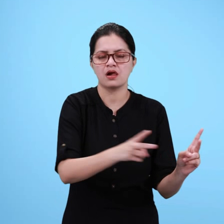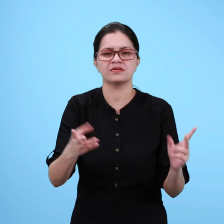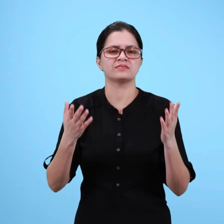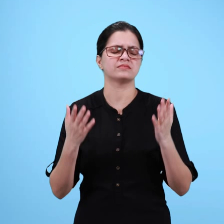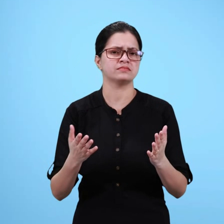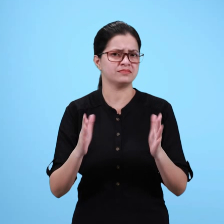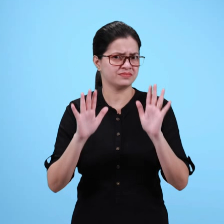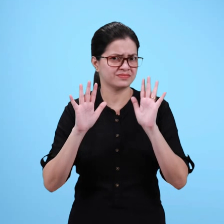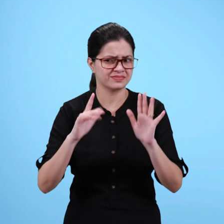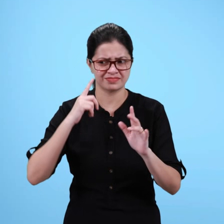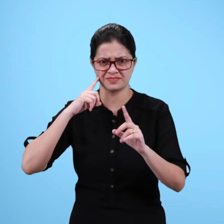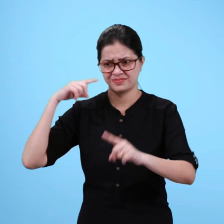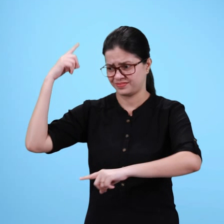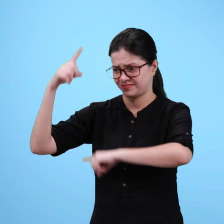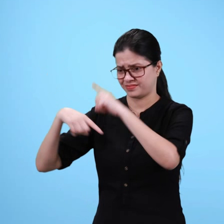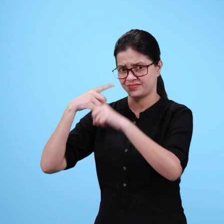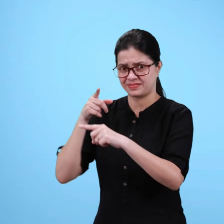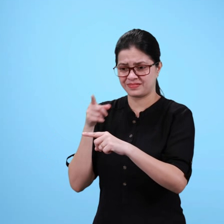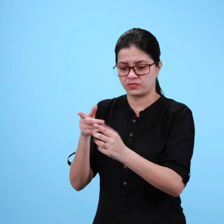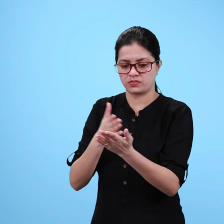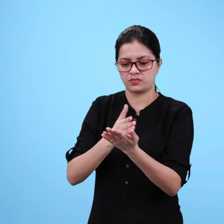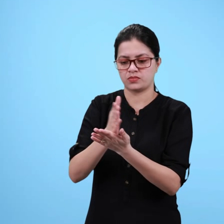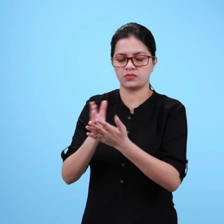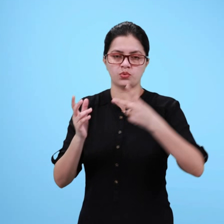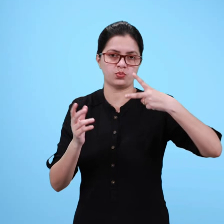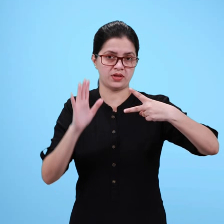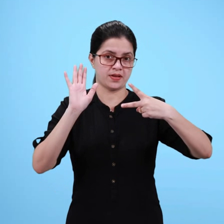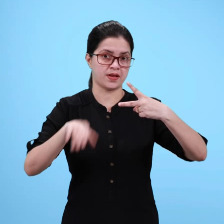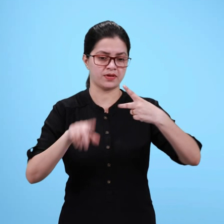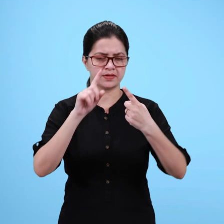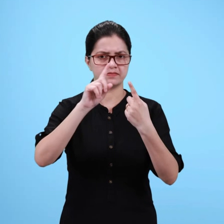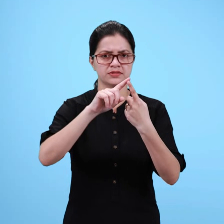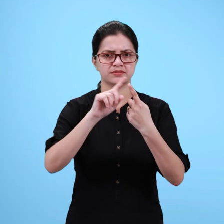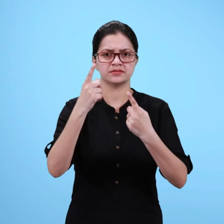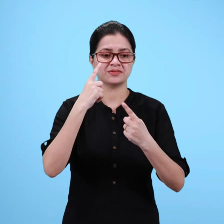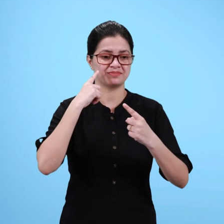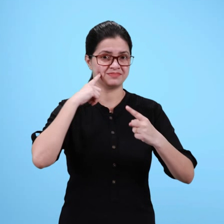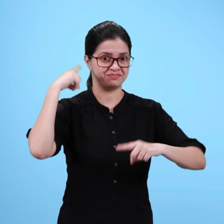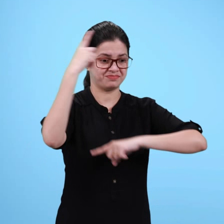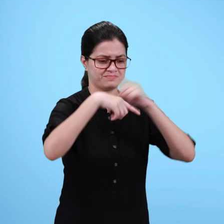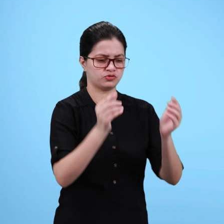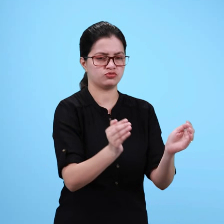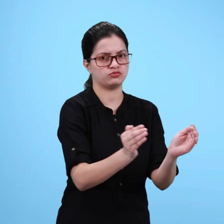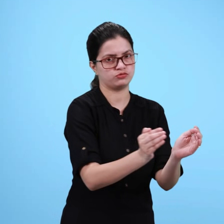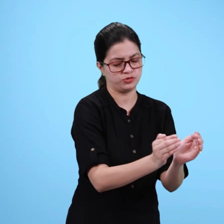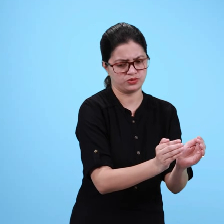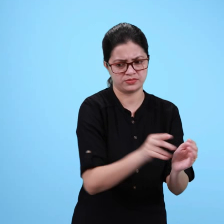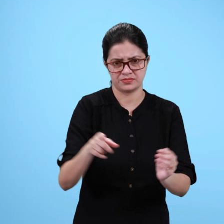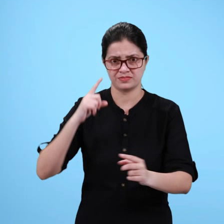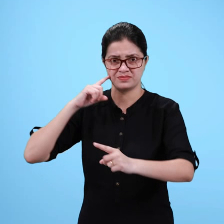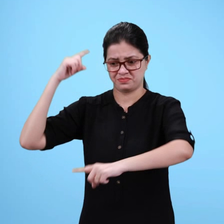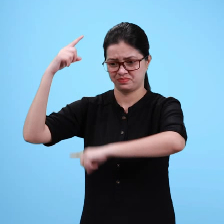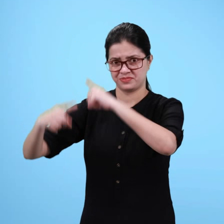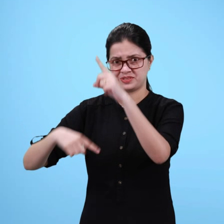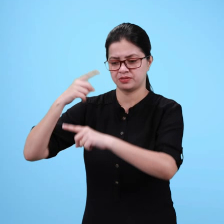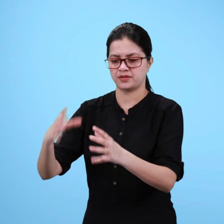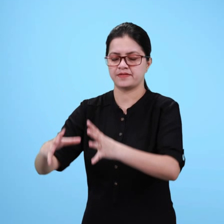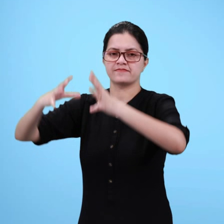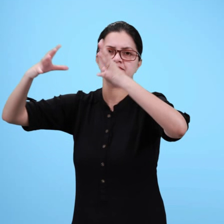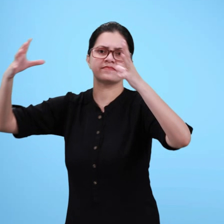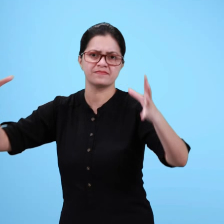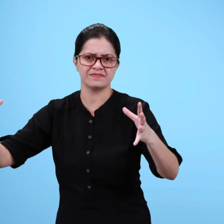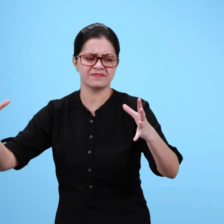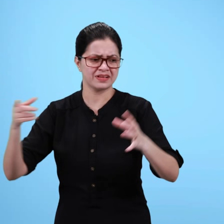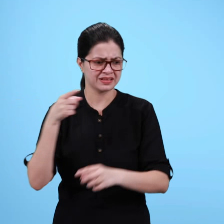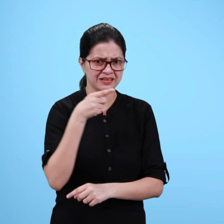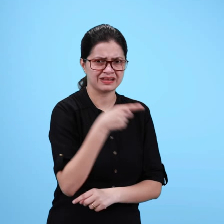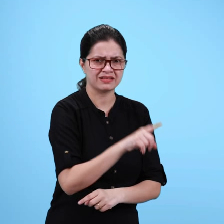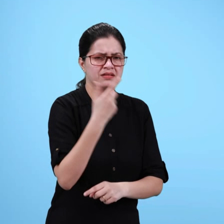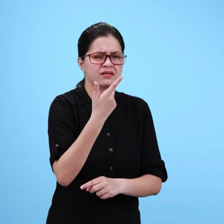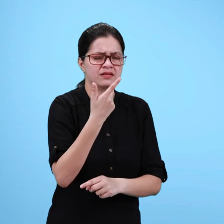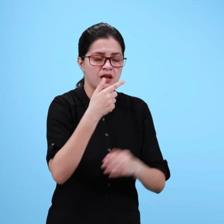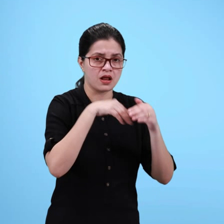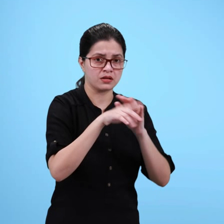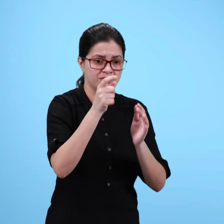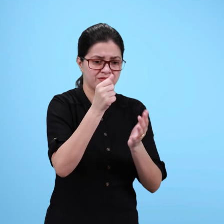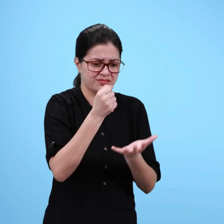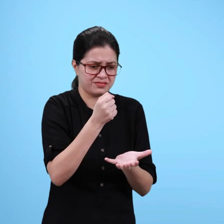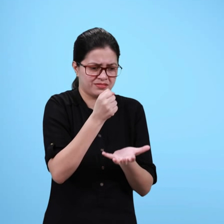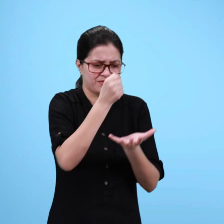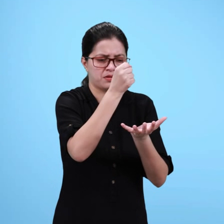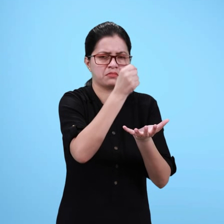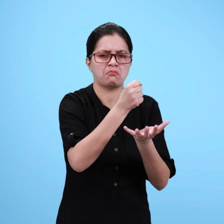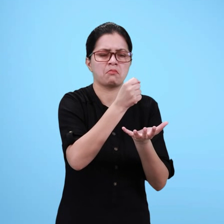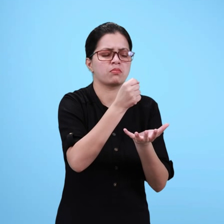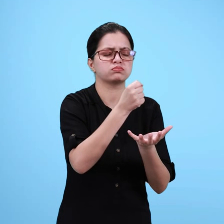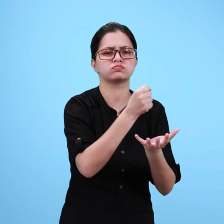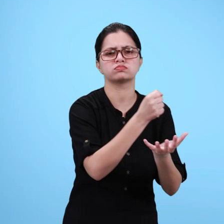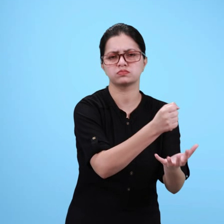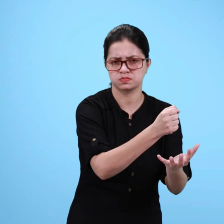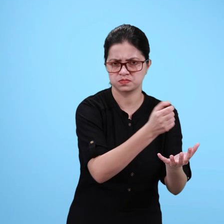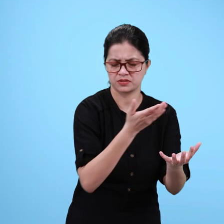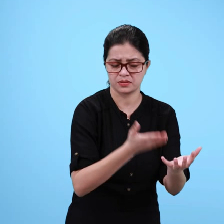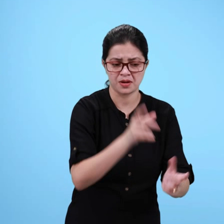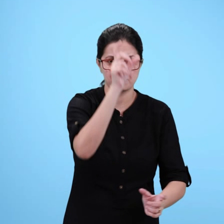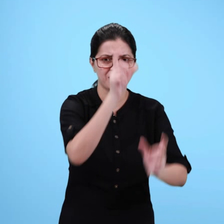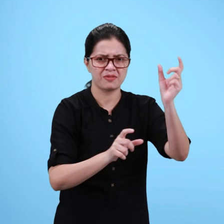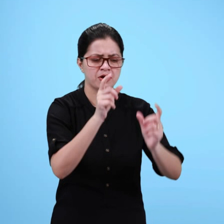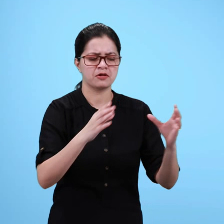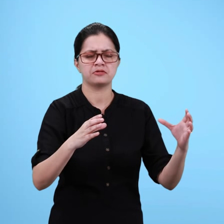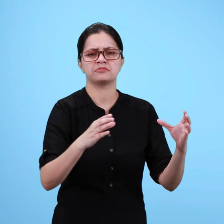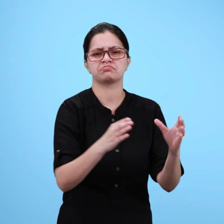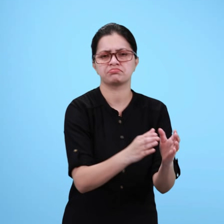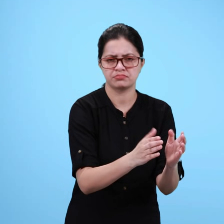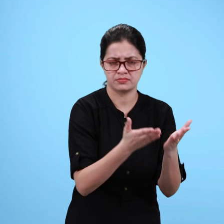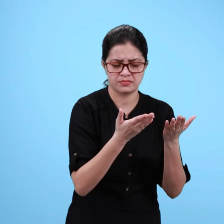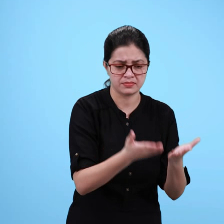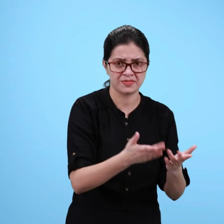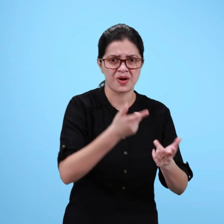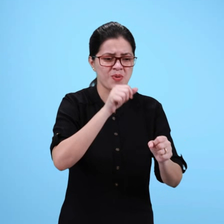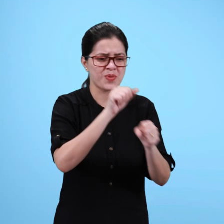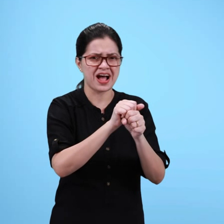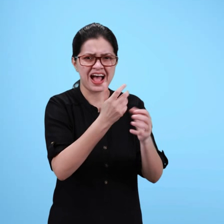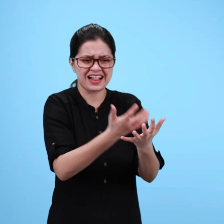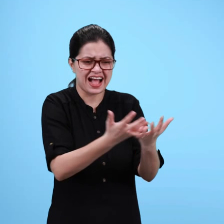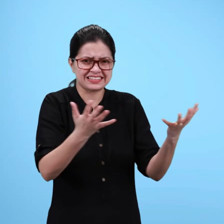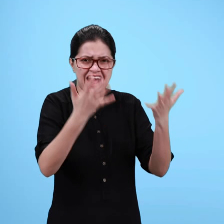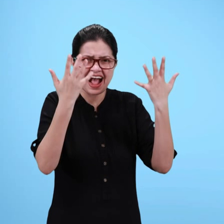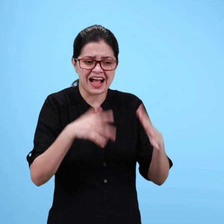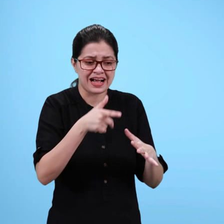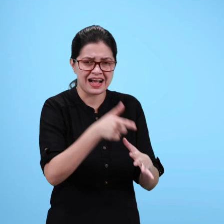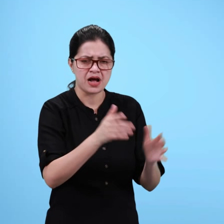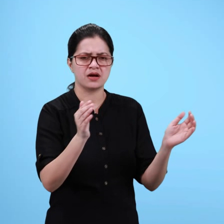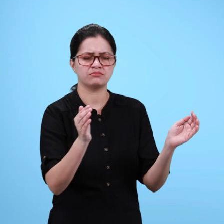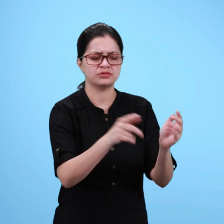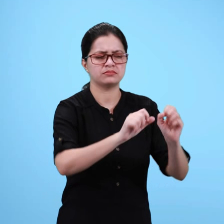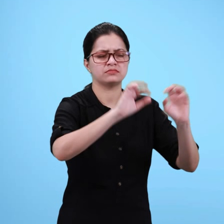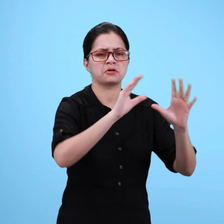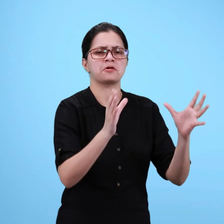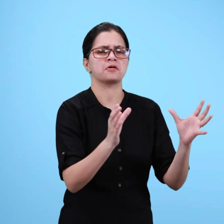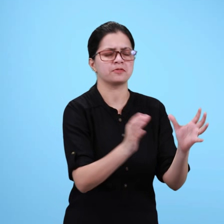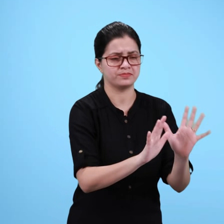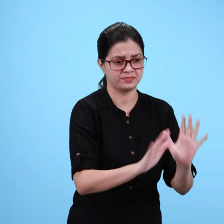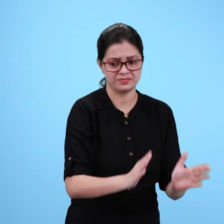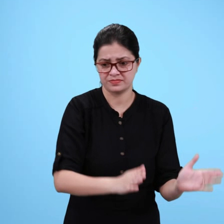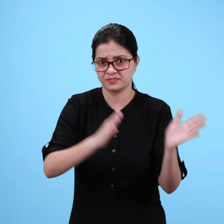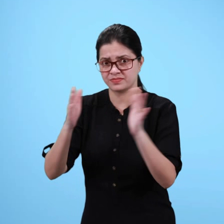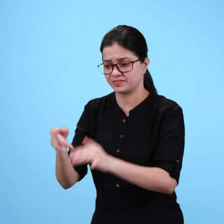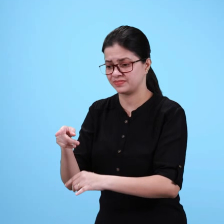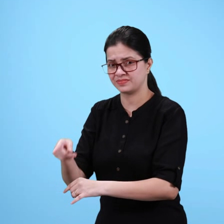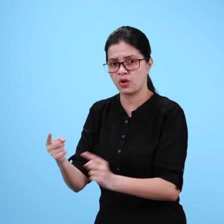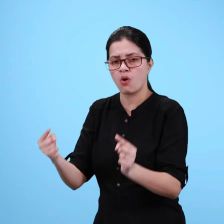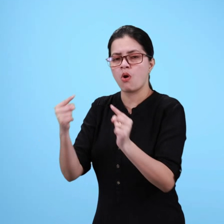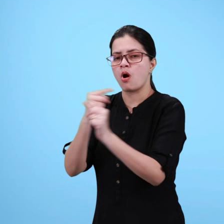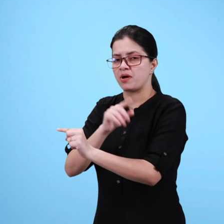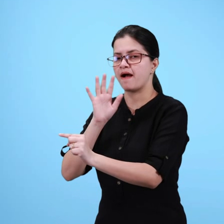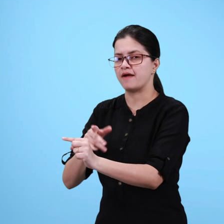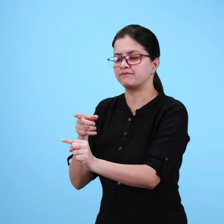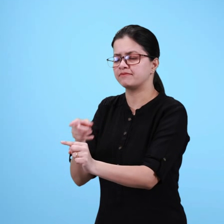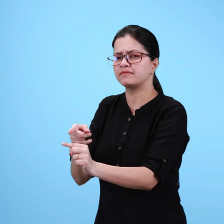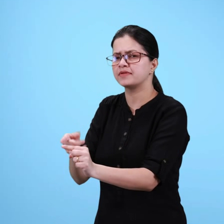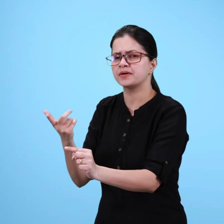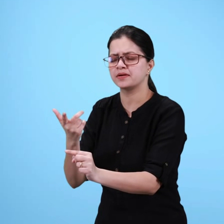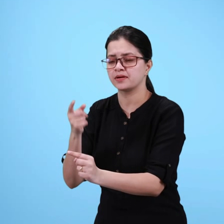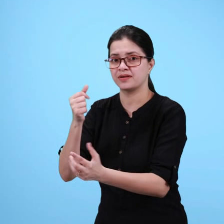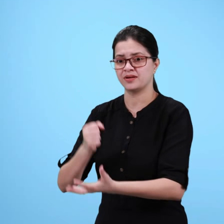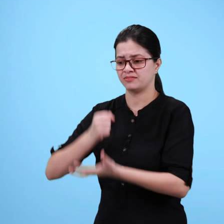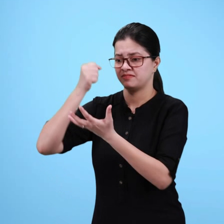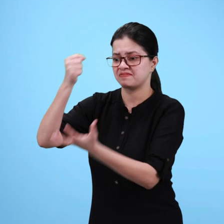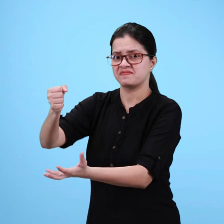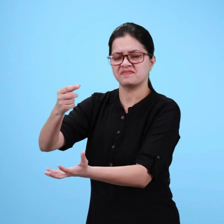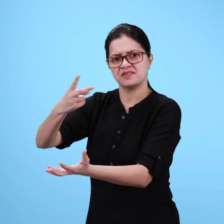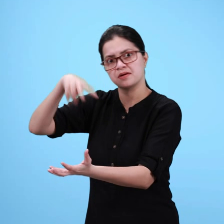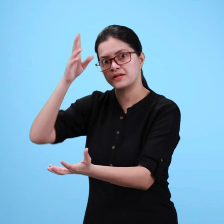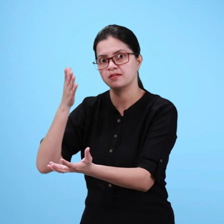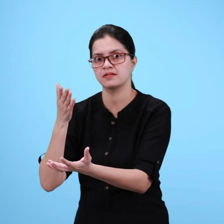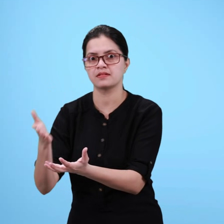Small scale industries use lesser amount of capital and technology as compared to large scale industries that produce large volumes of products. Investment of capital is higher